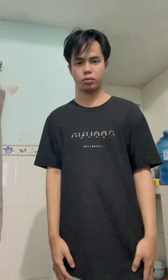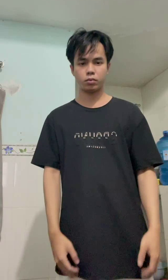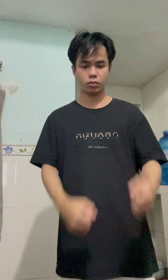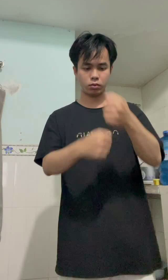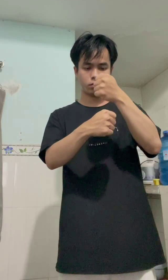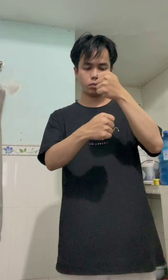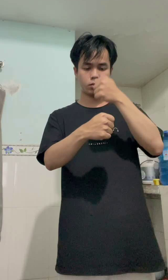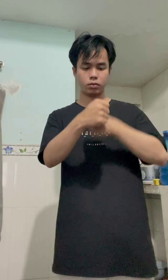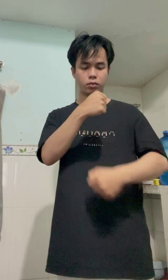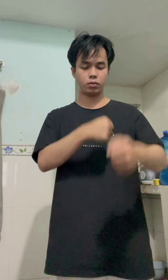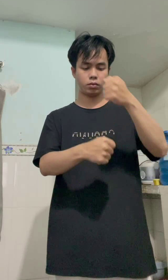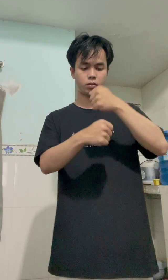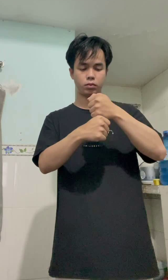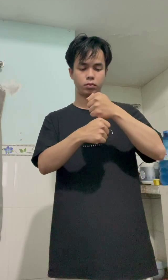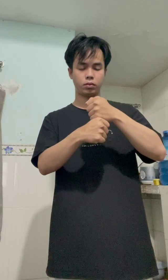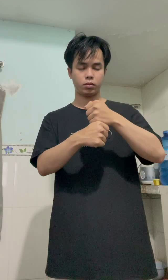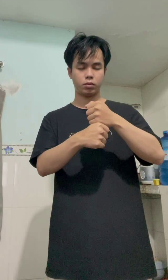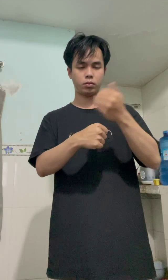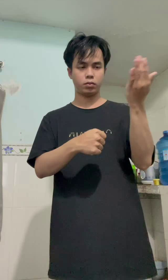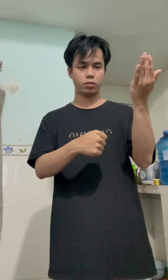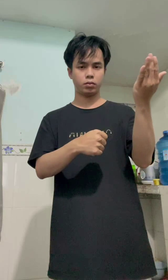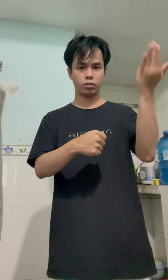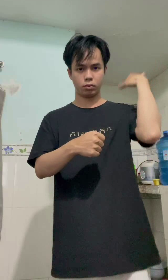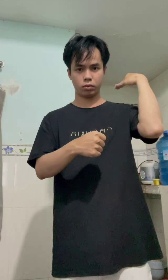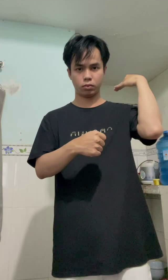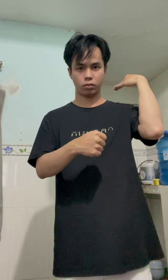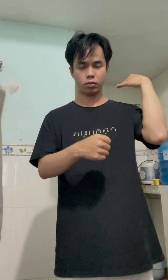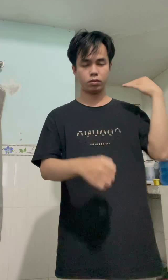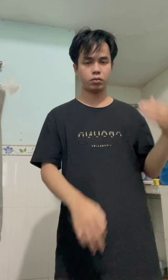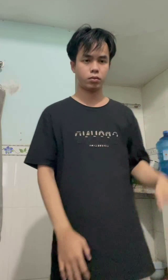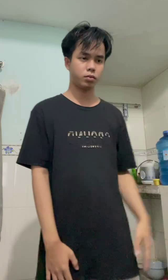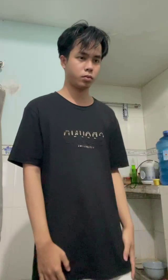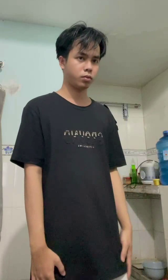nam truoc